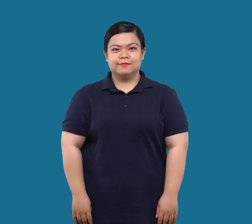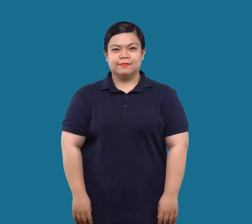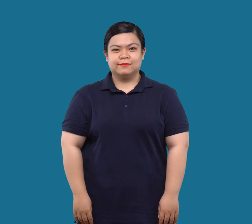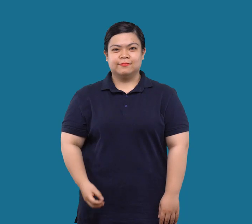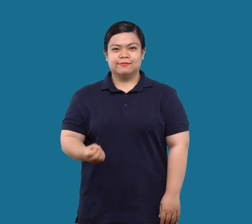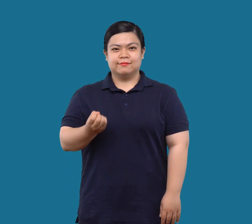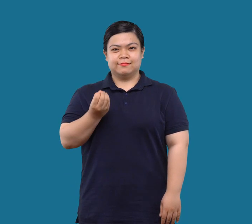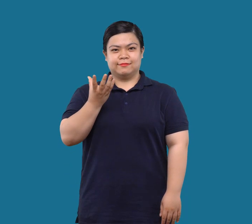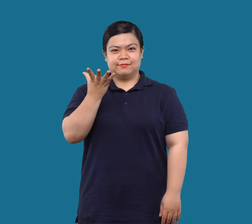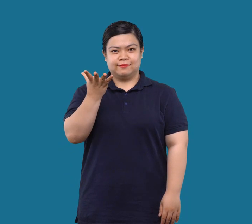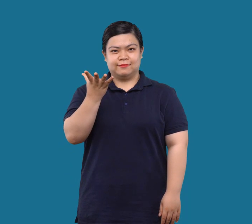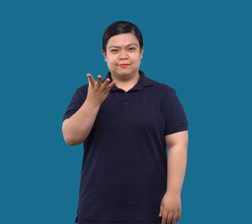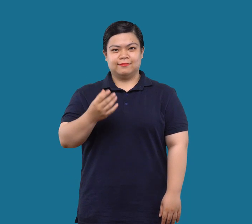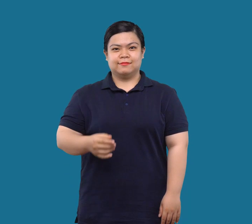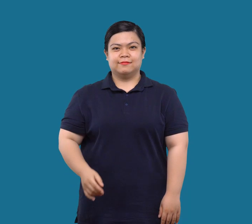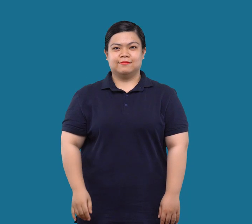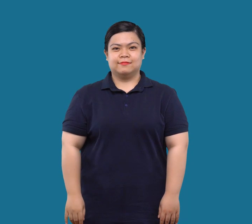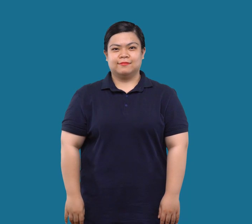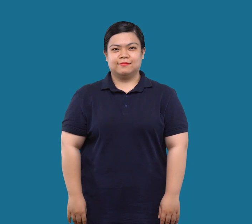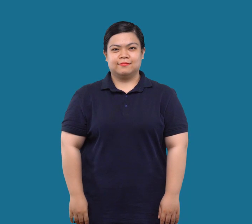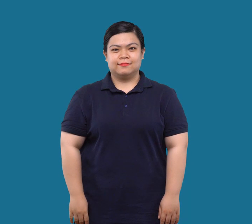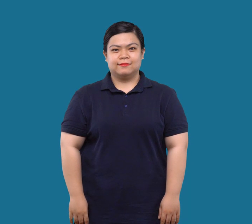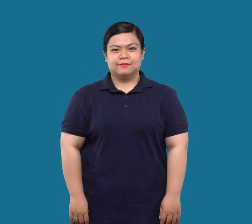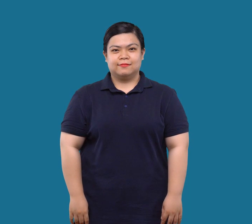hoa